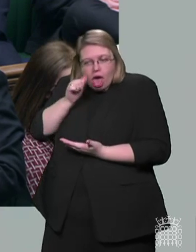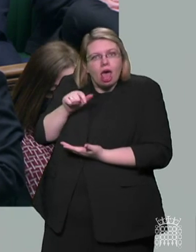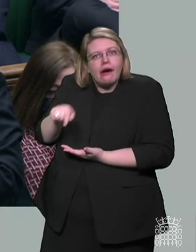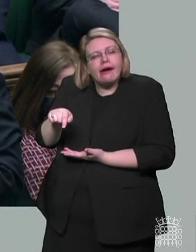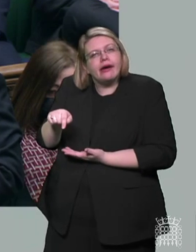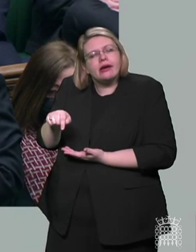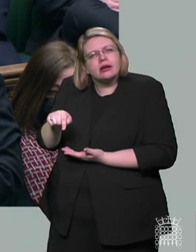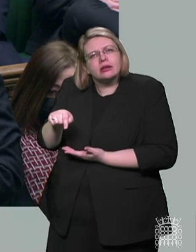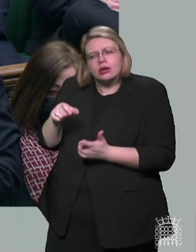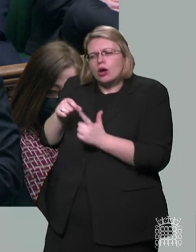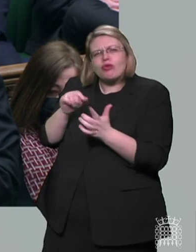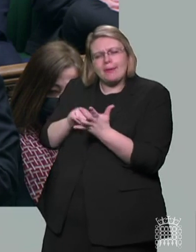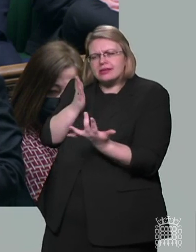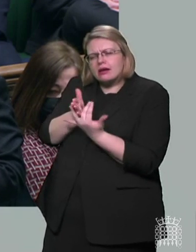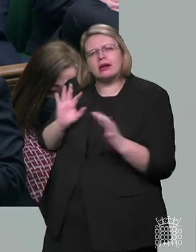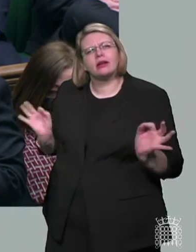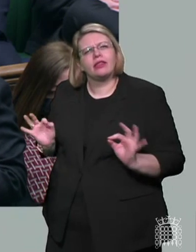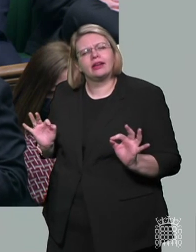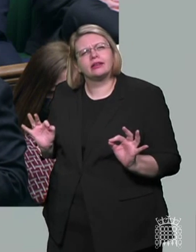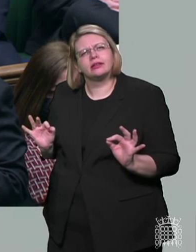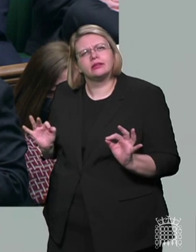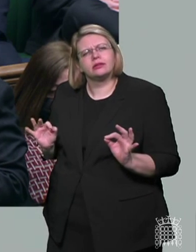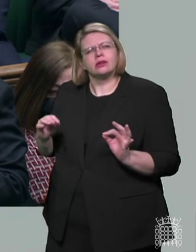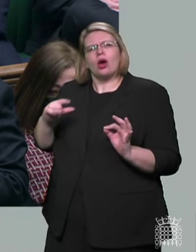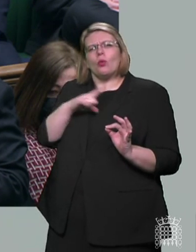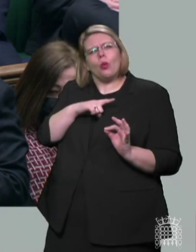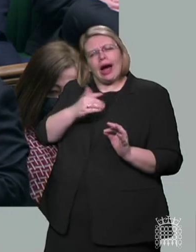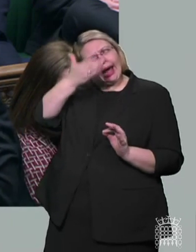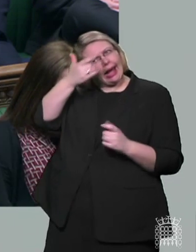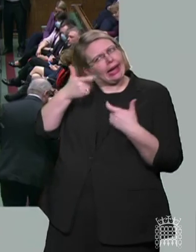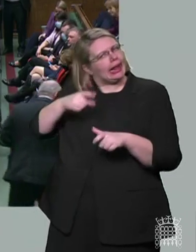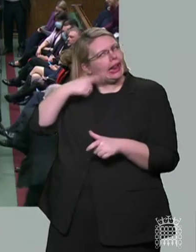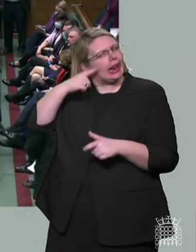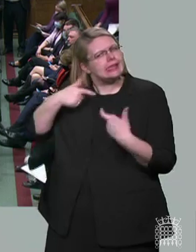Why did the Prime Minister do nothing back then, and why is he still doing nothing now?